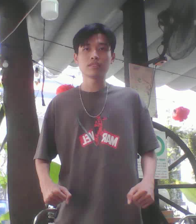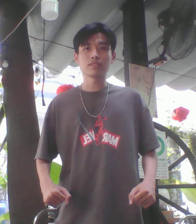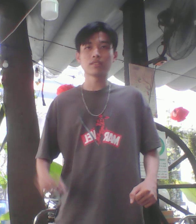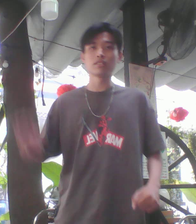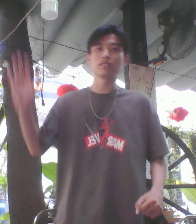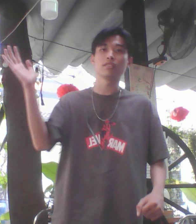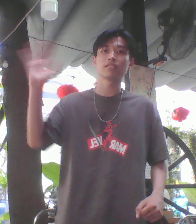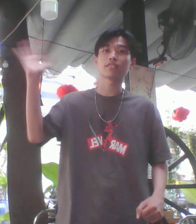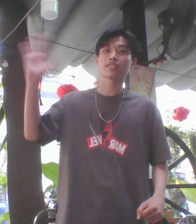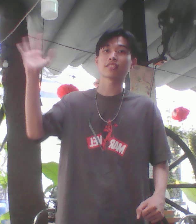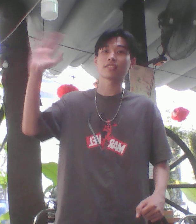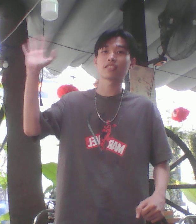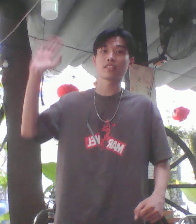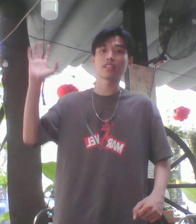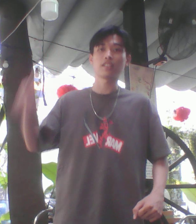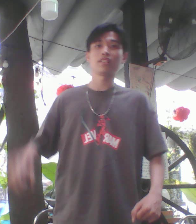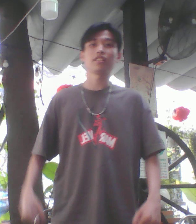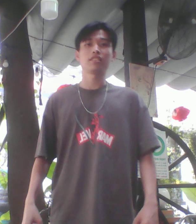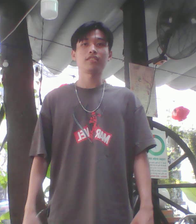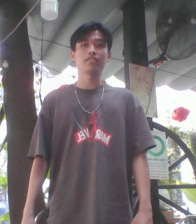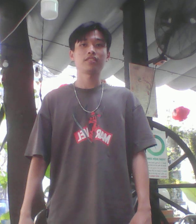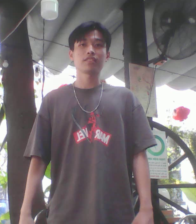xin chào